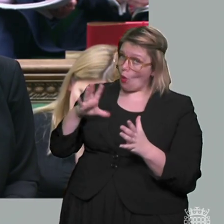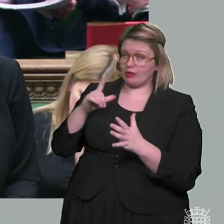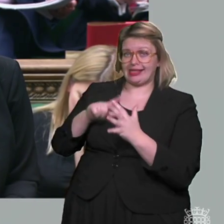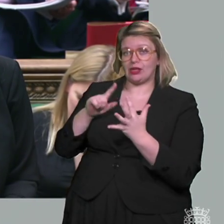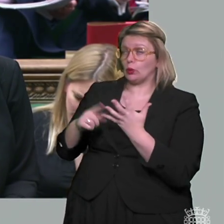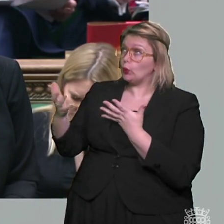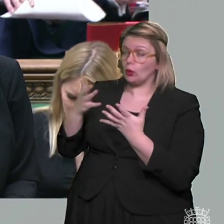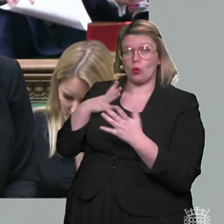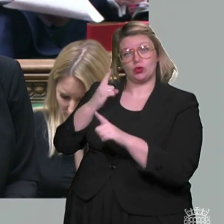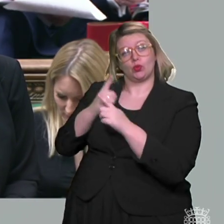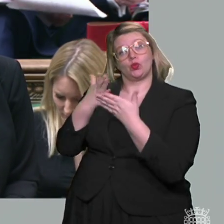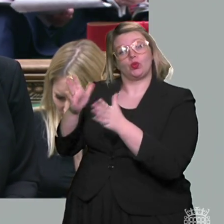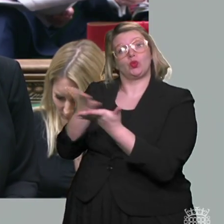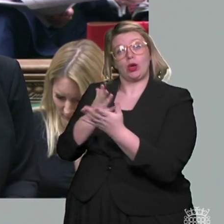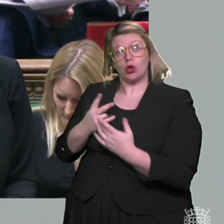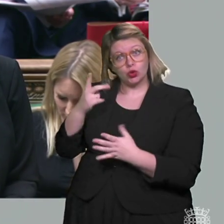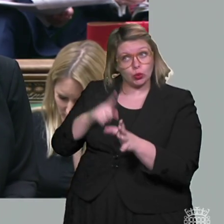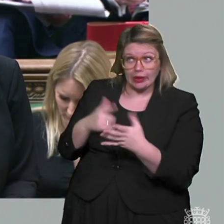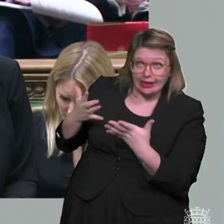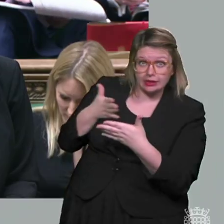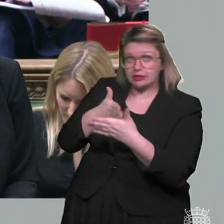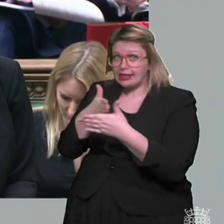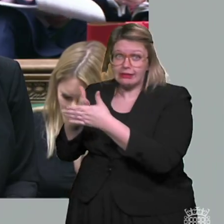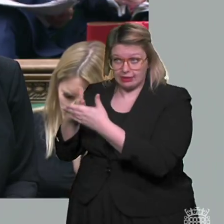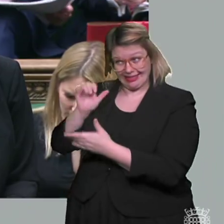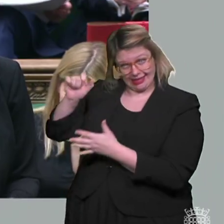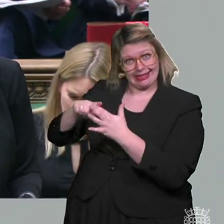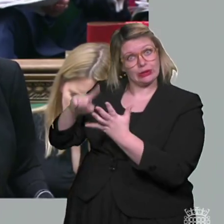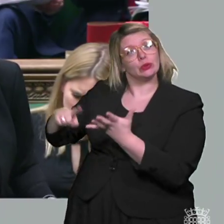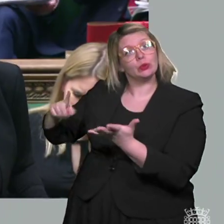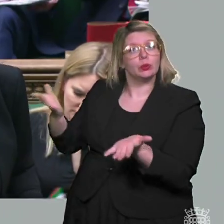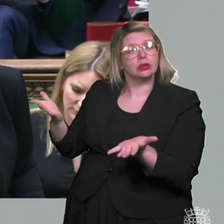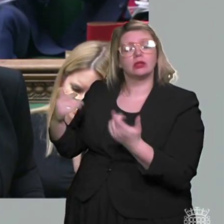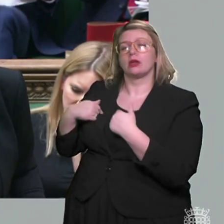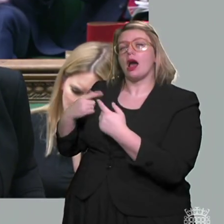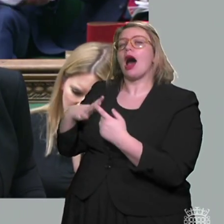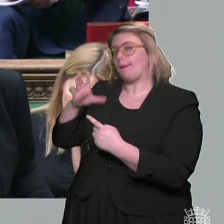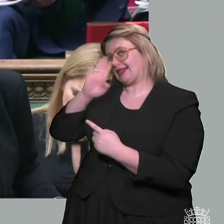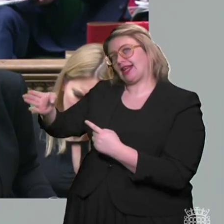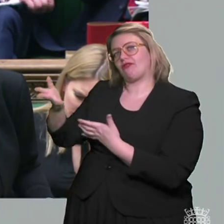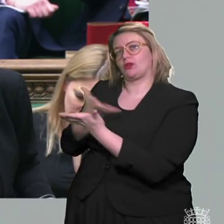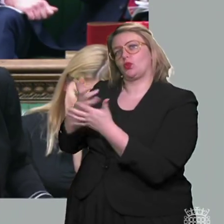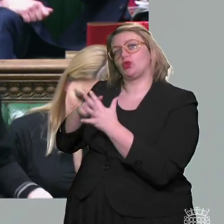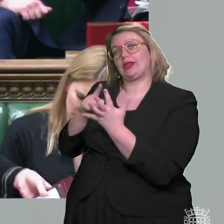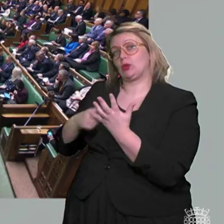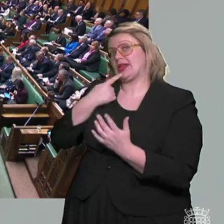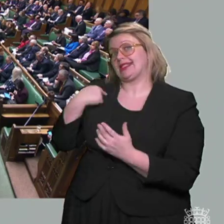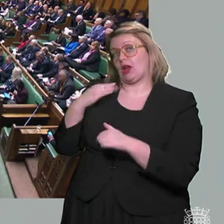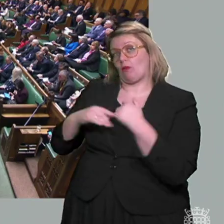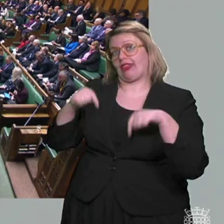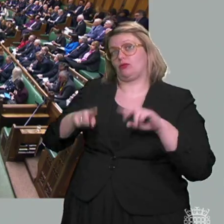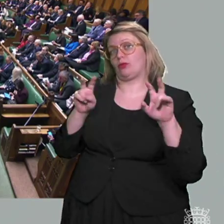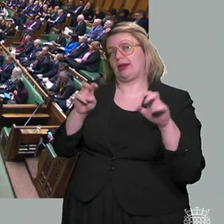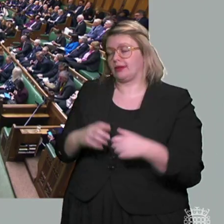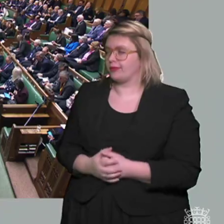We welcome the EU’s recent openness to the discussion, after two years of delay, and I discussed the matter directly with the EU ambassador yesterday.